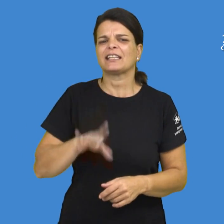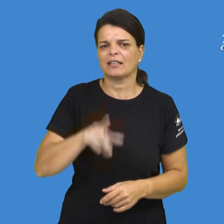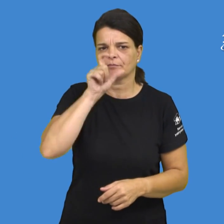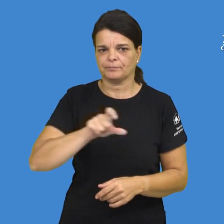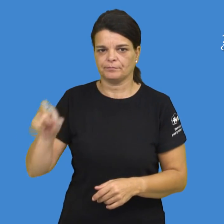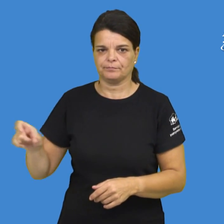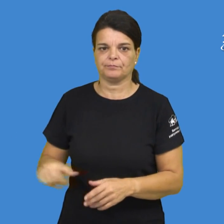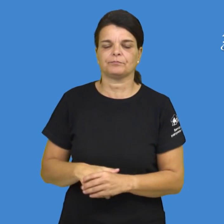persona